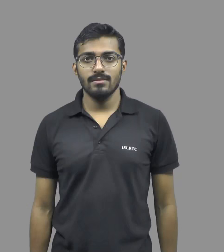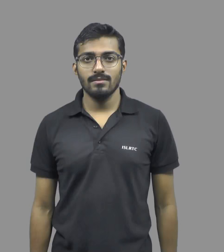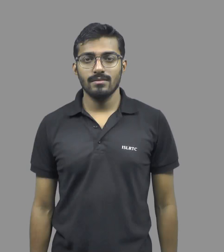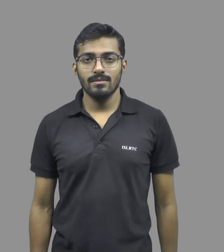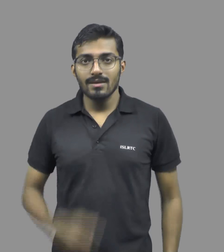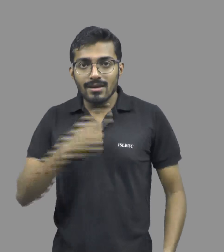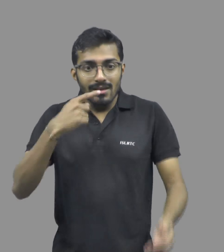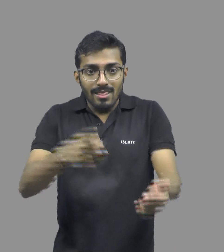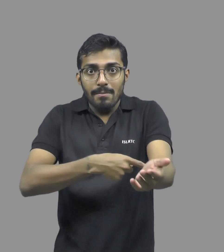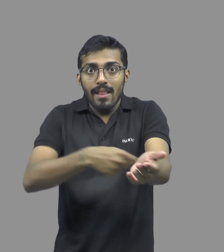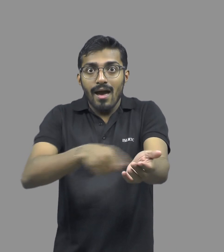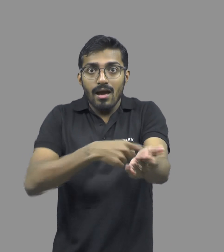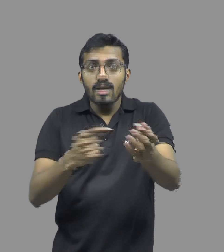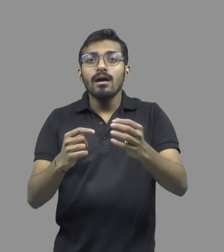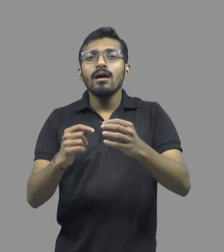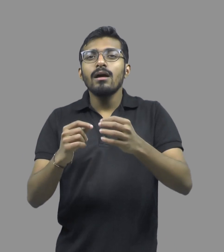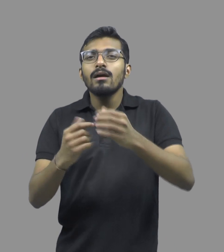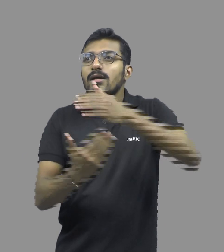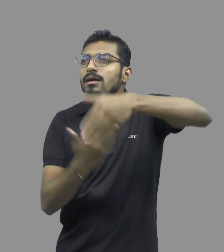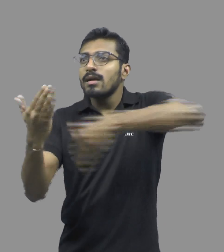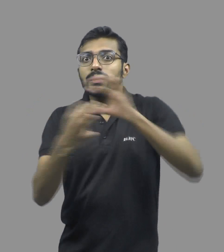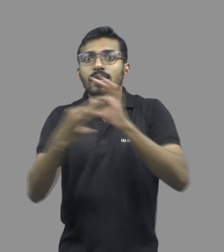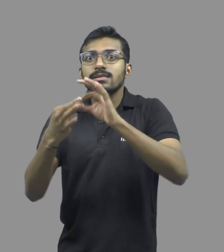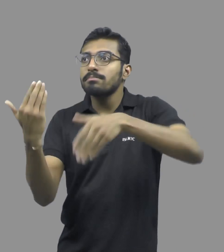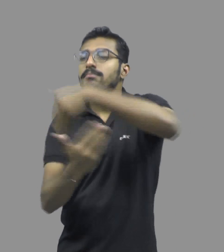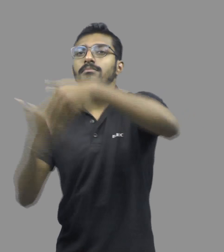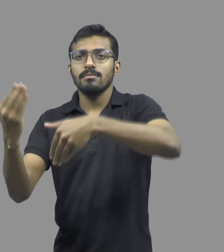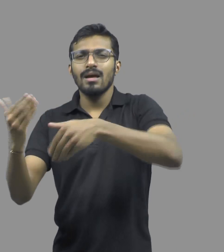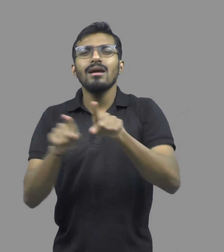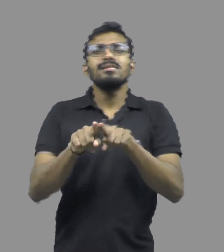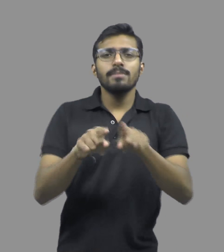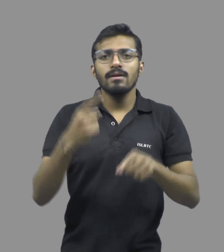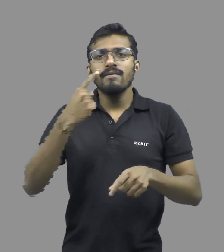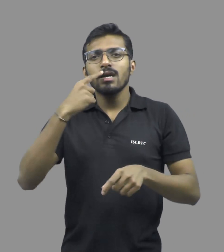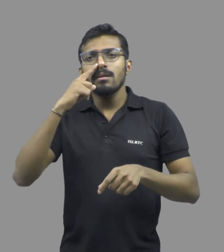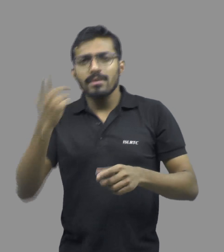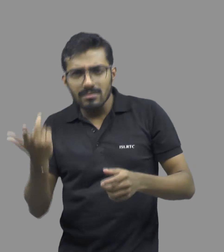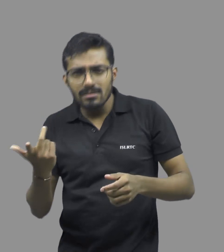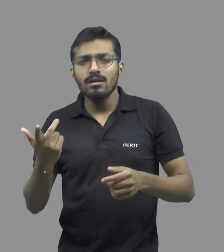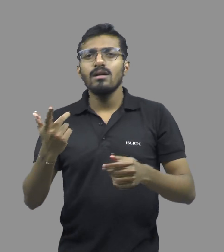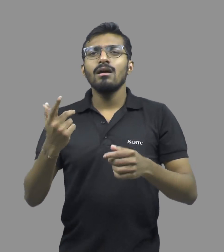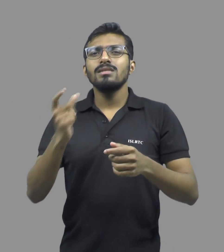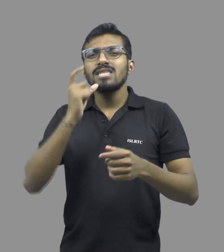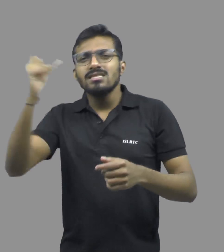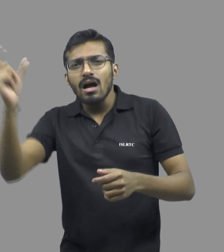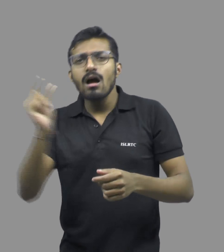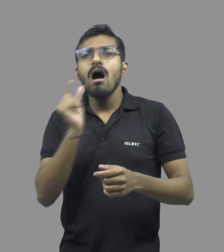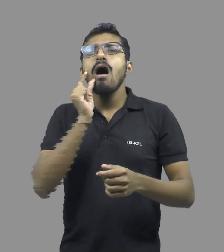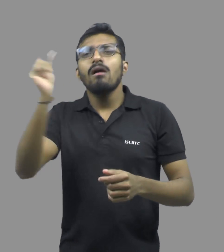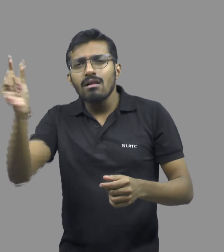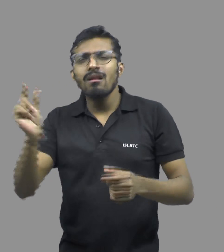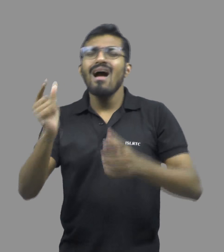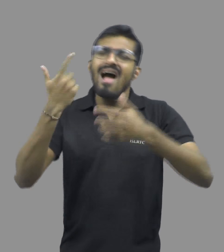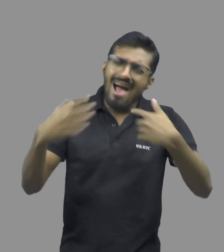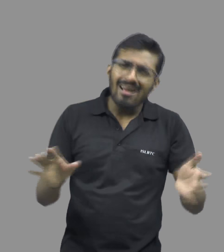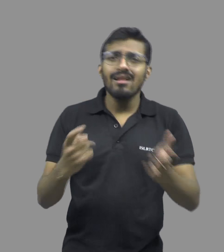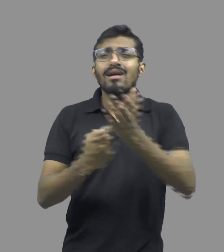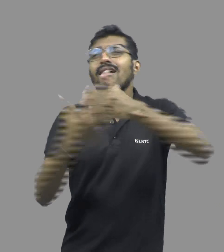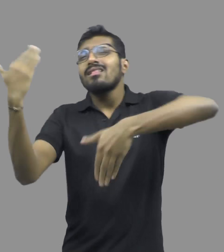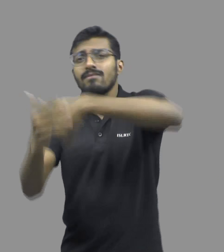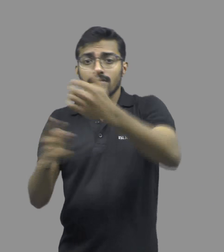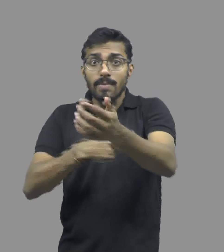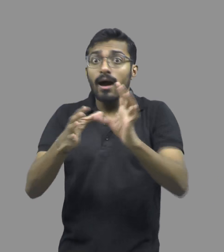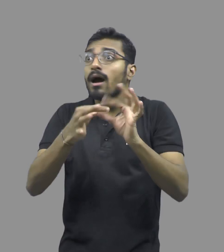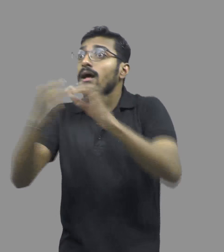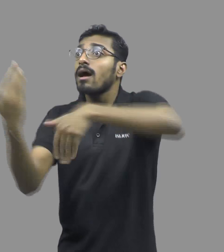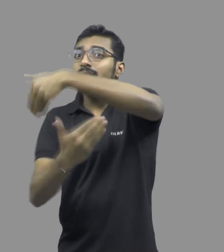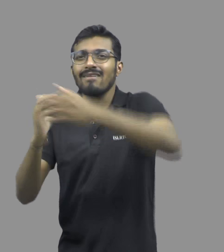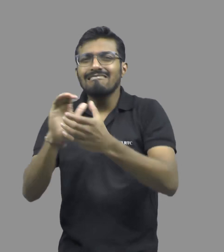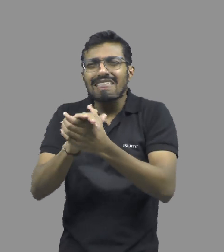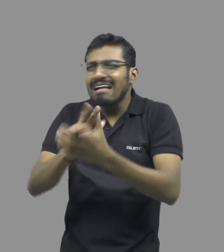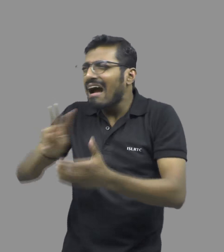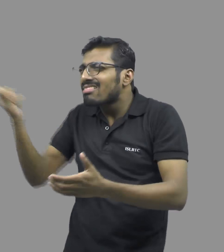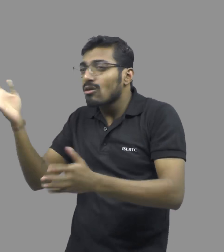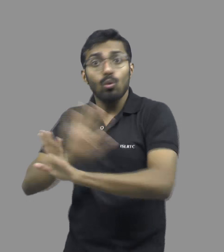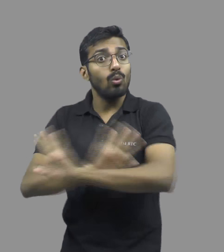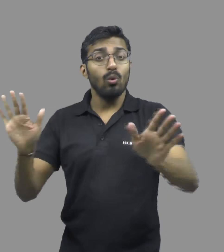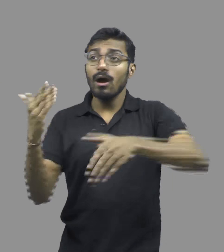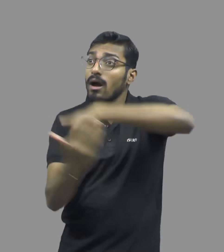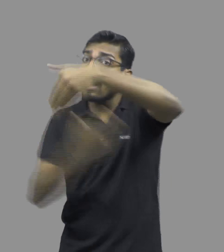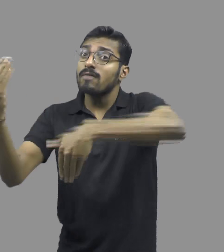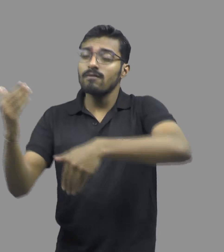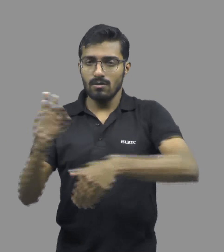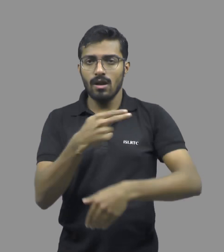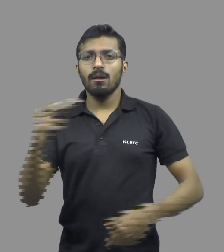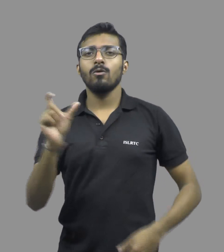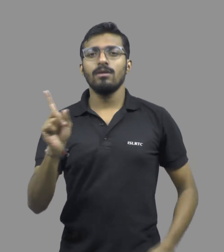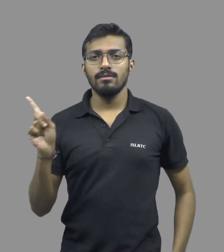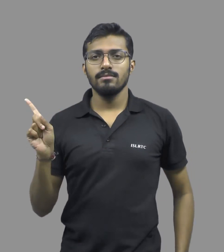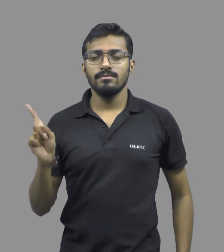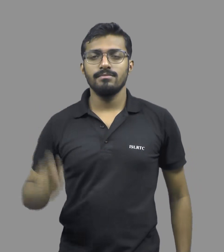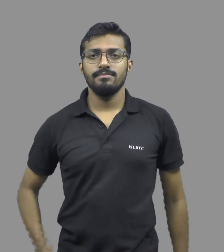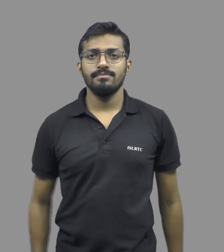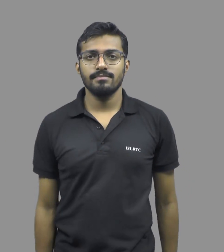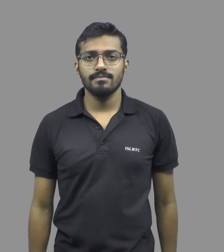Kin